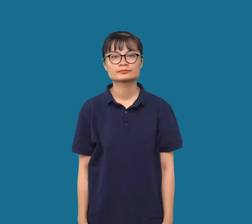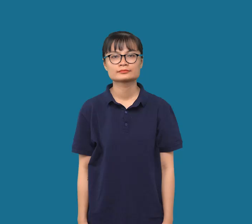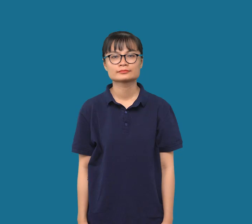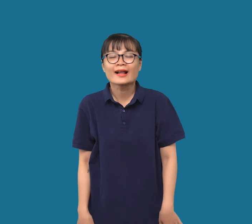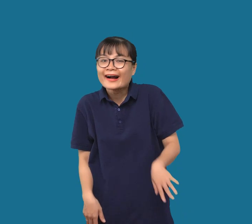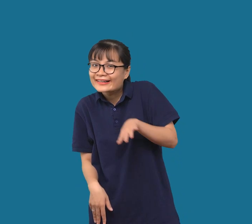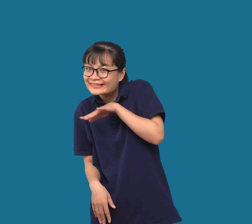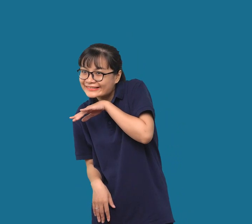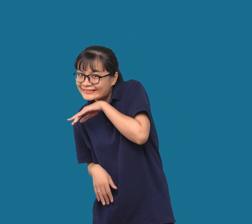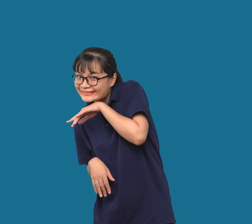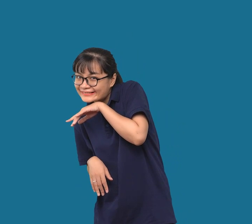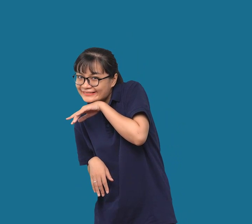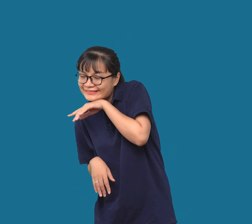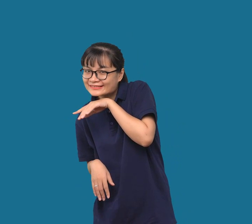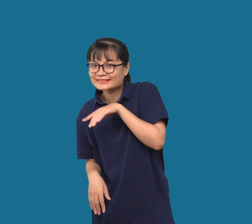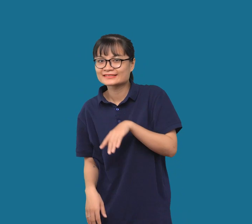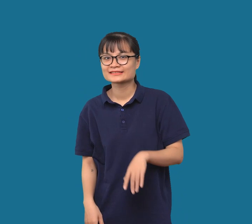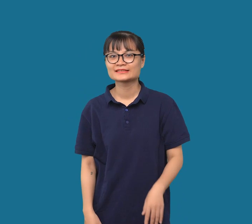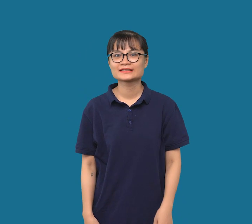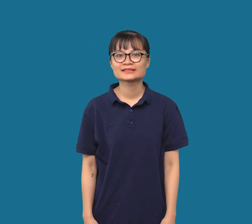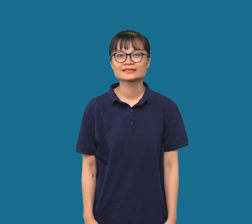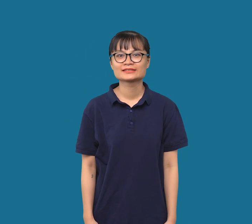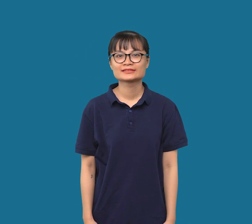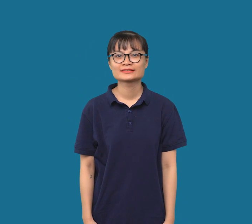e thẹn